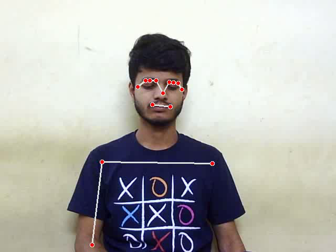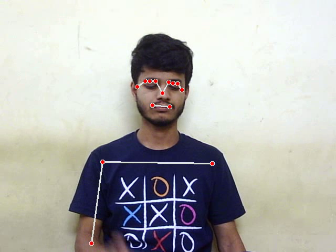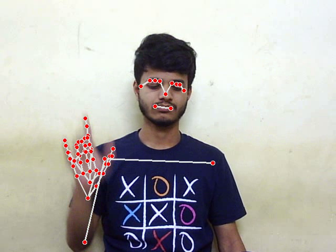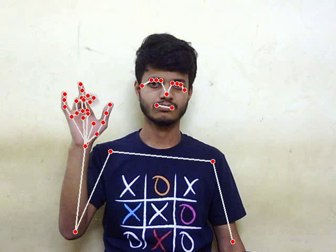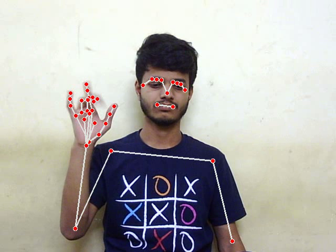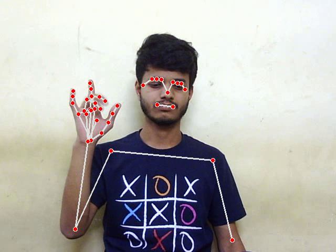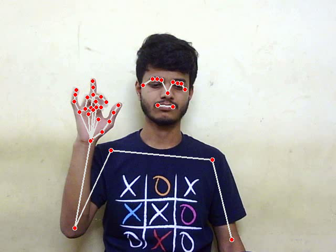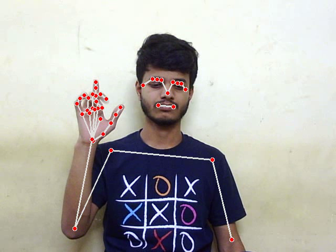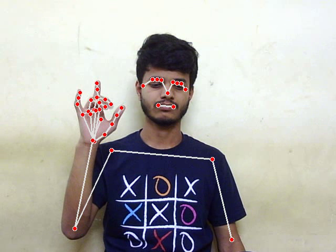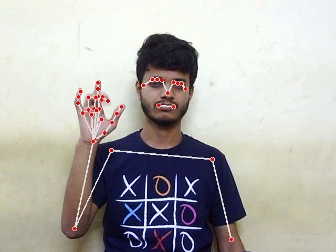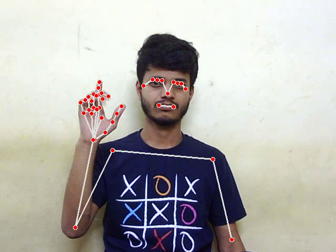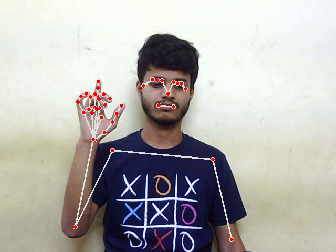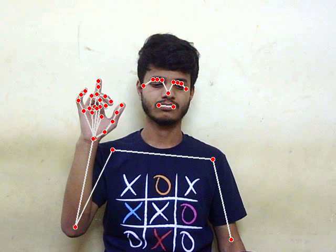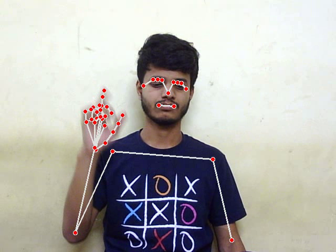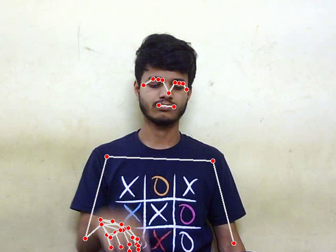why